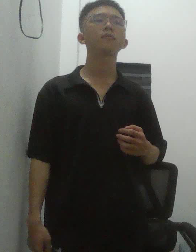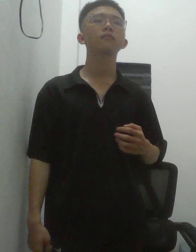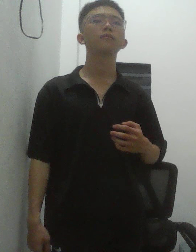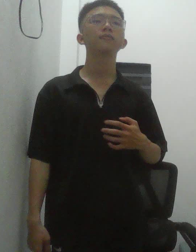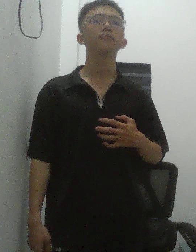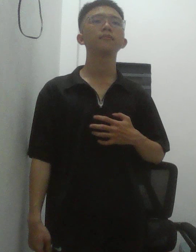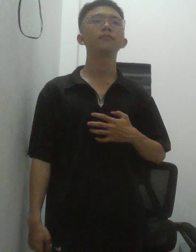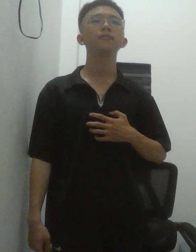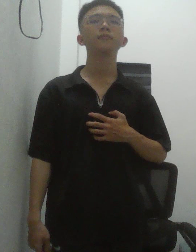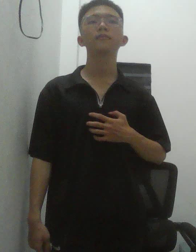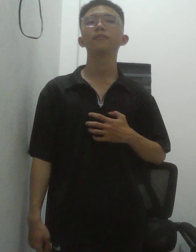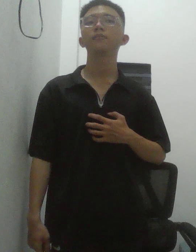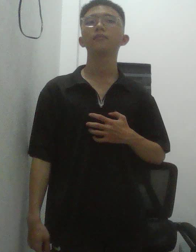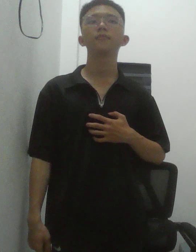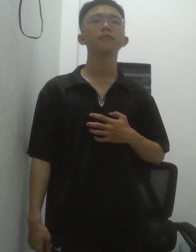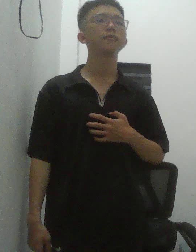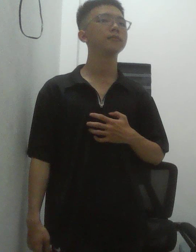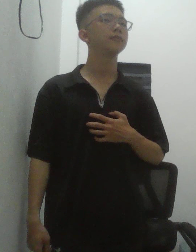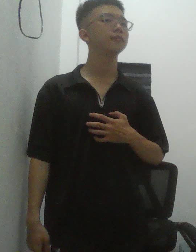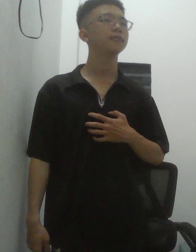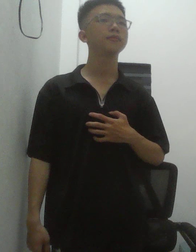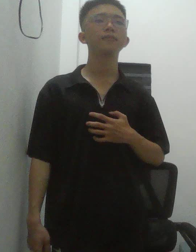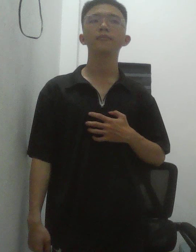khong thich